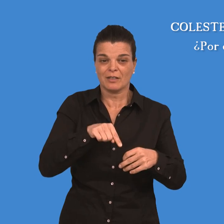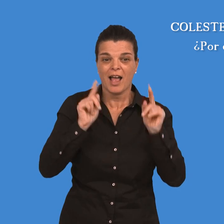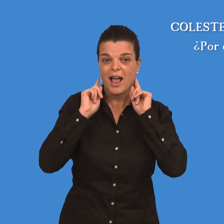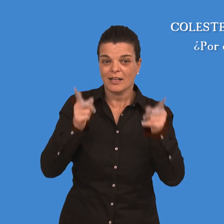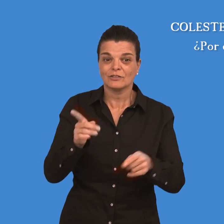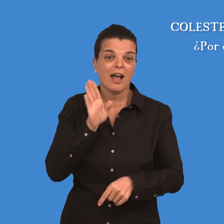caso